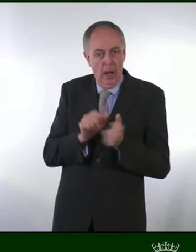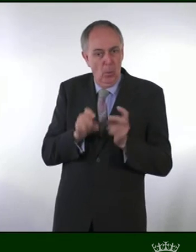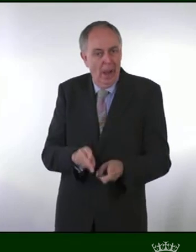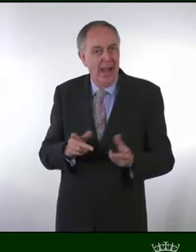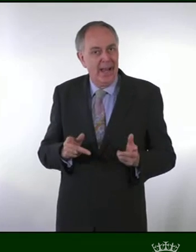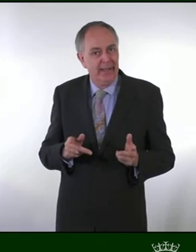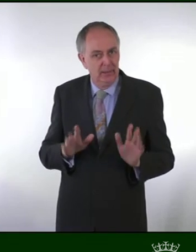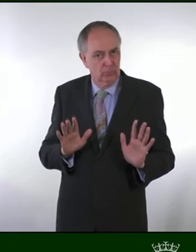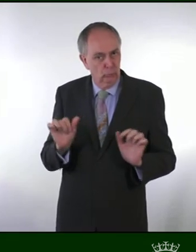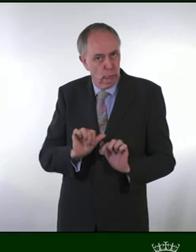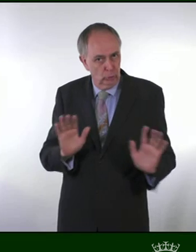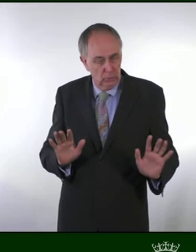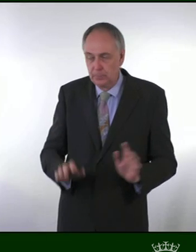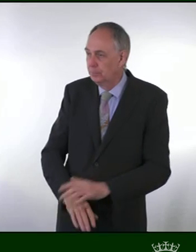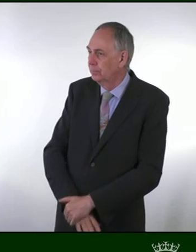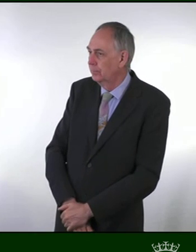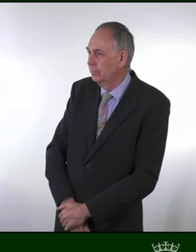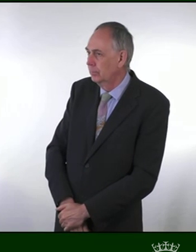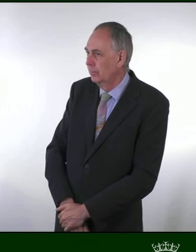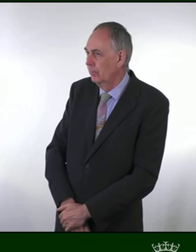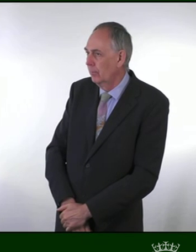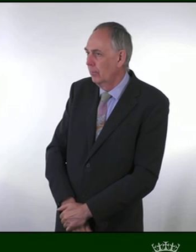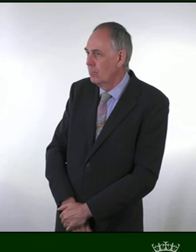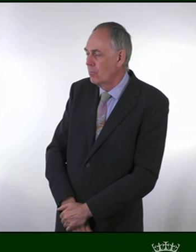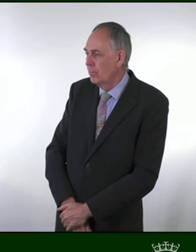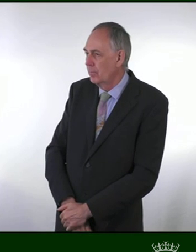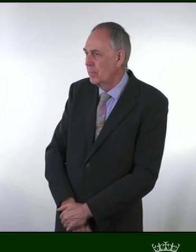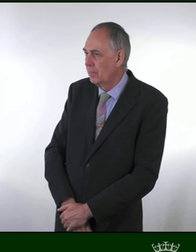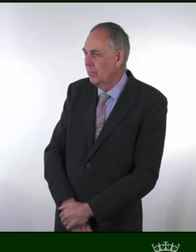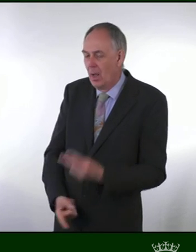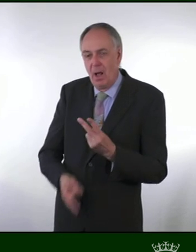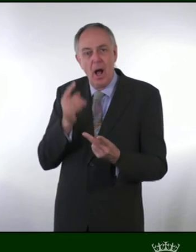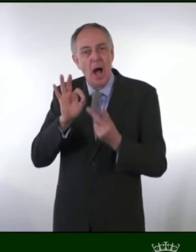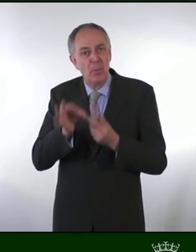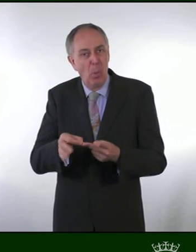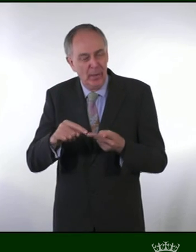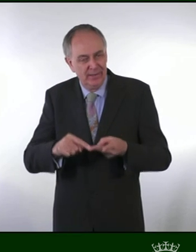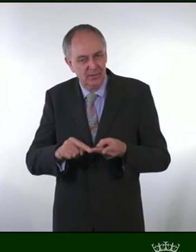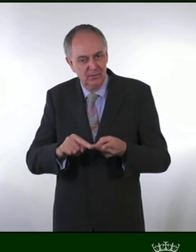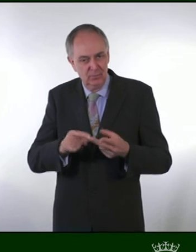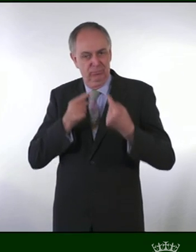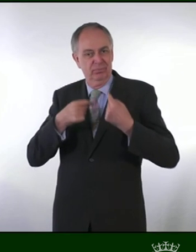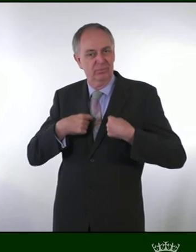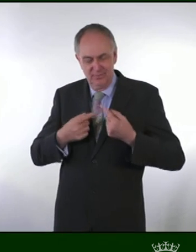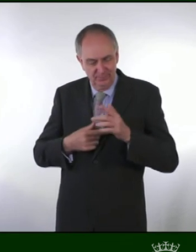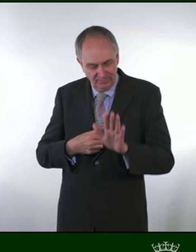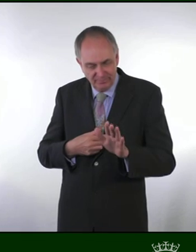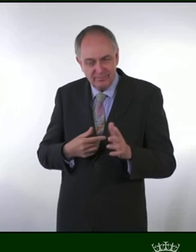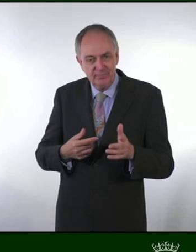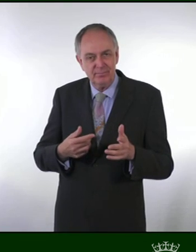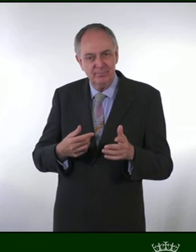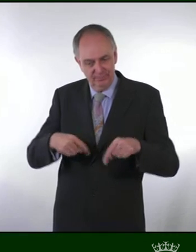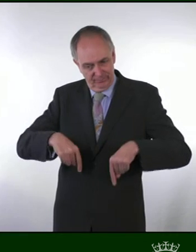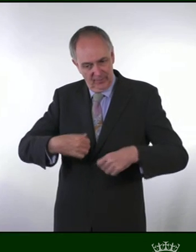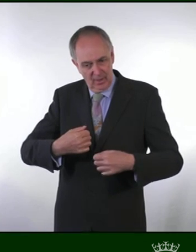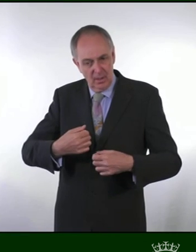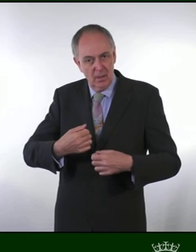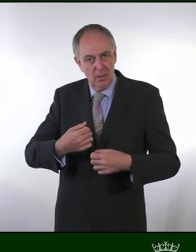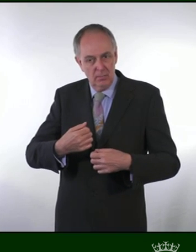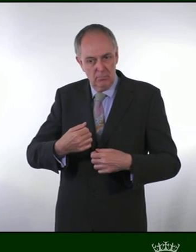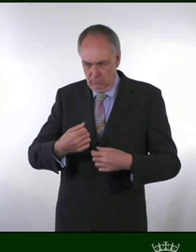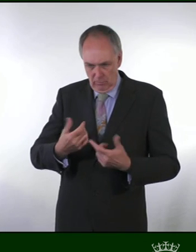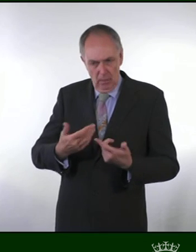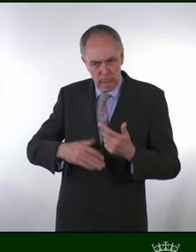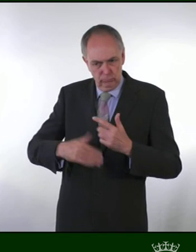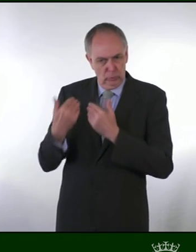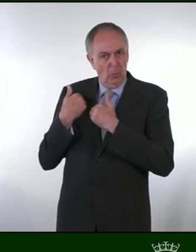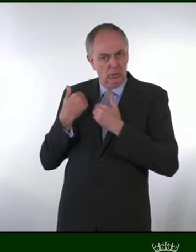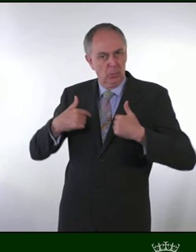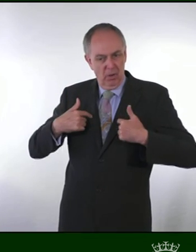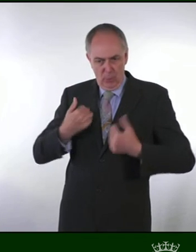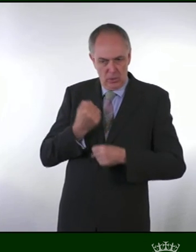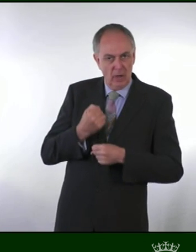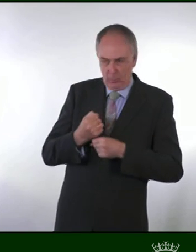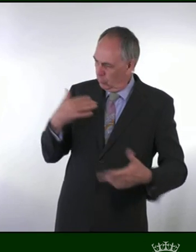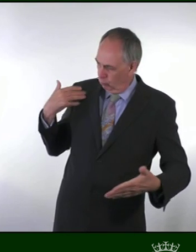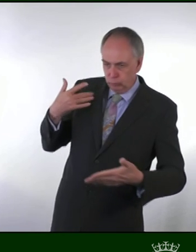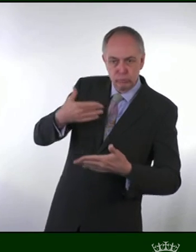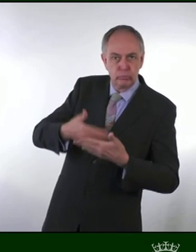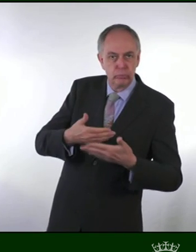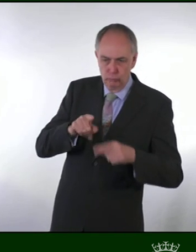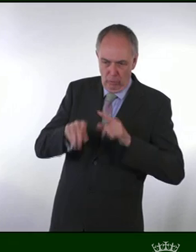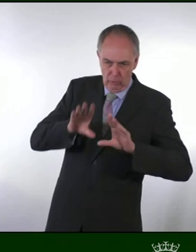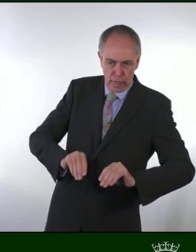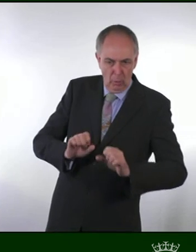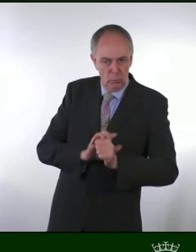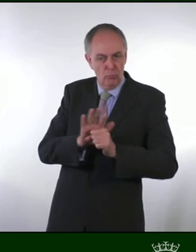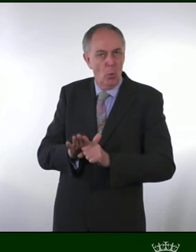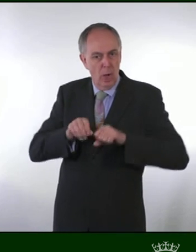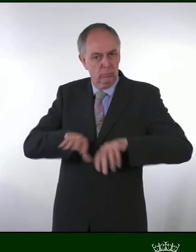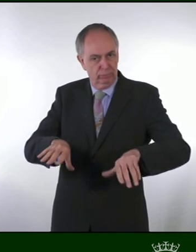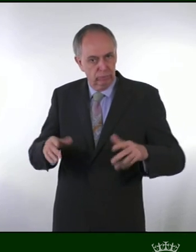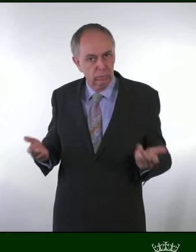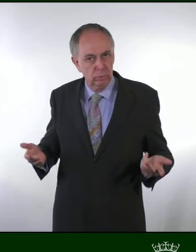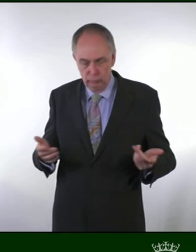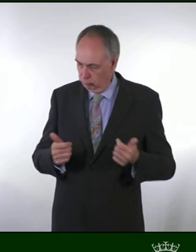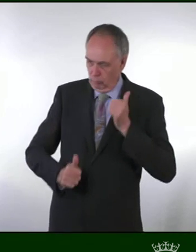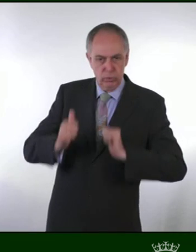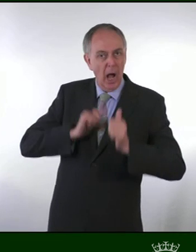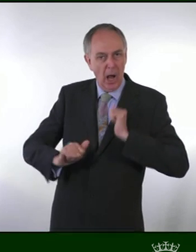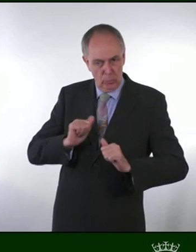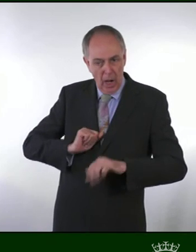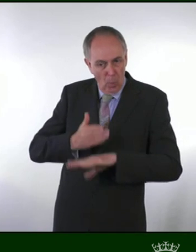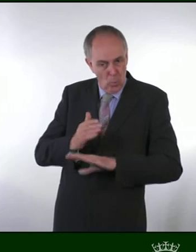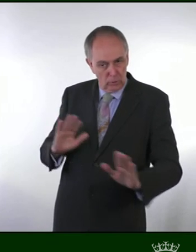On the right honourable and learned Gentleman’s more polemical point, let me just say that I take full responsibility for everything that this Government have been doing in tackling coronavirus, and I am very proud of our record.